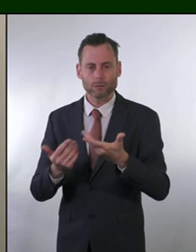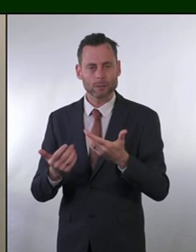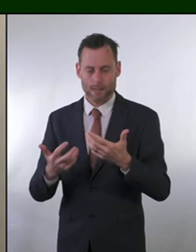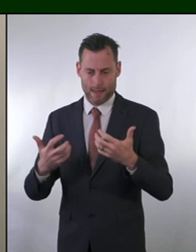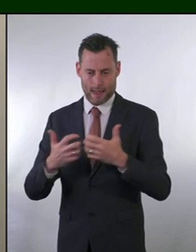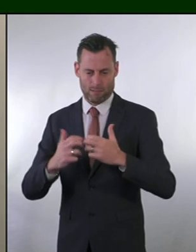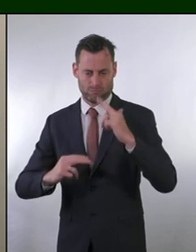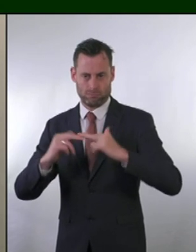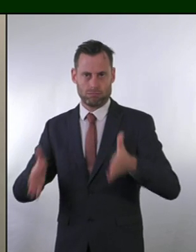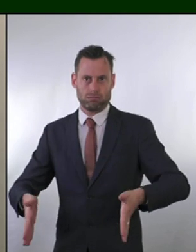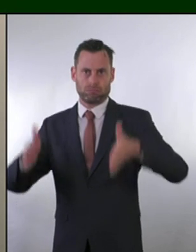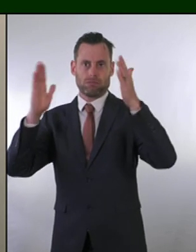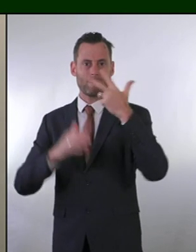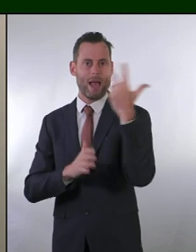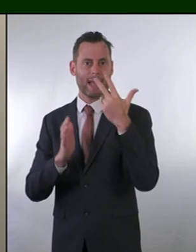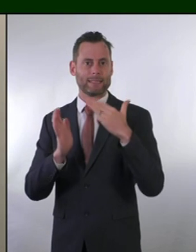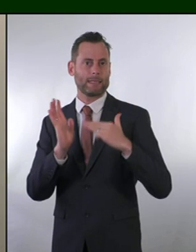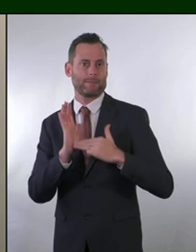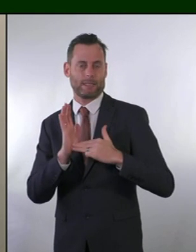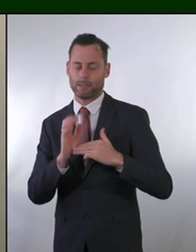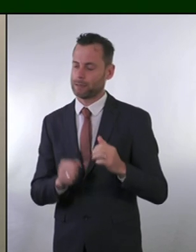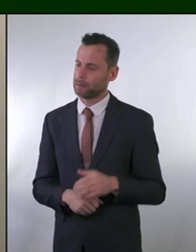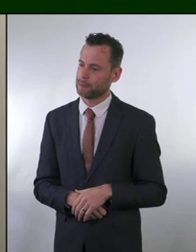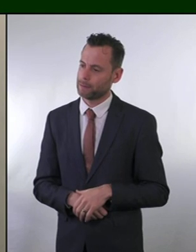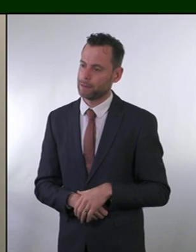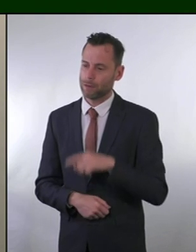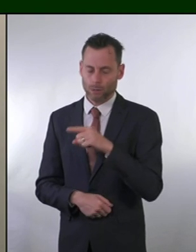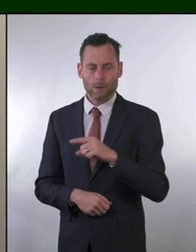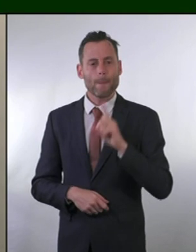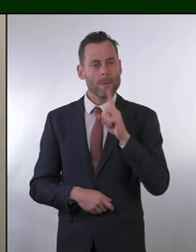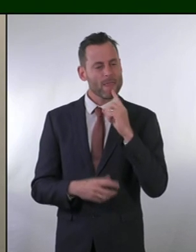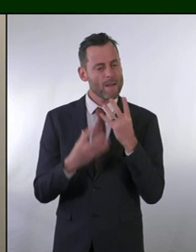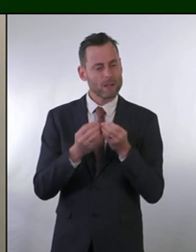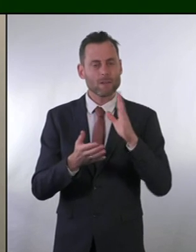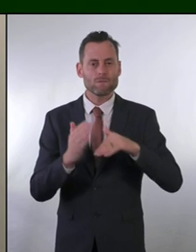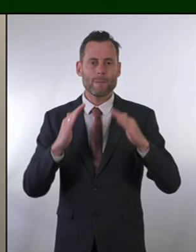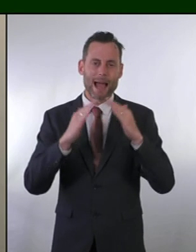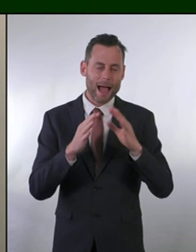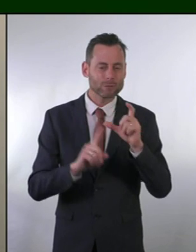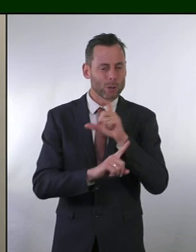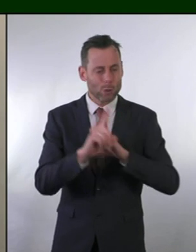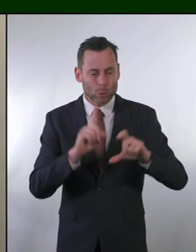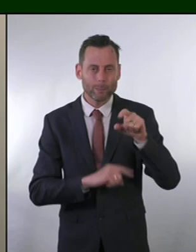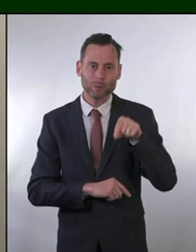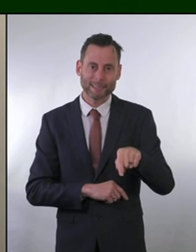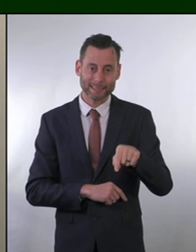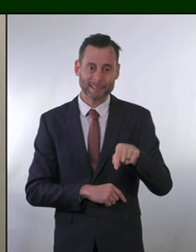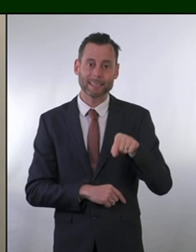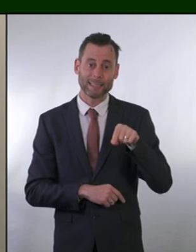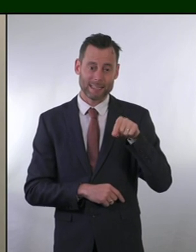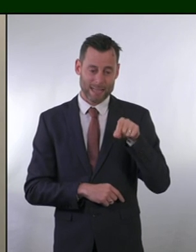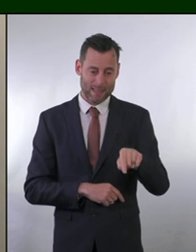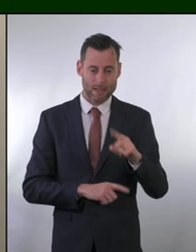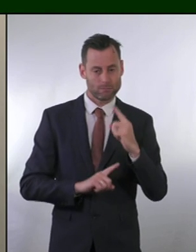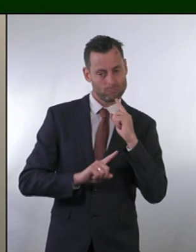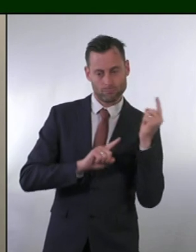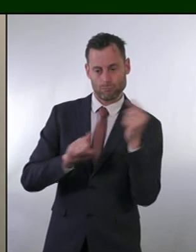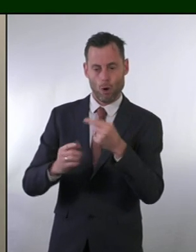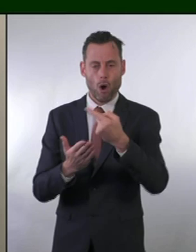However, the consolidated advice notes issued by the Ministry of Housing, Communities and Local Government extended the scope of the form to buildings below 18 metres.